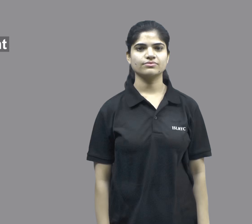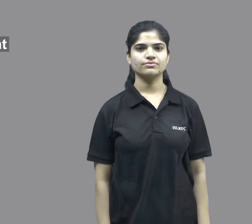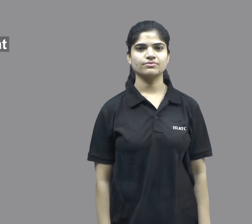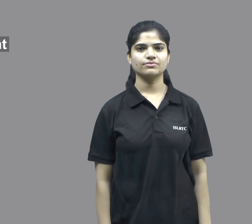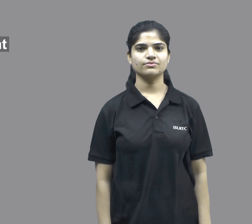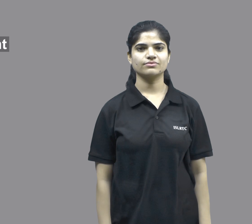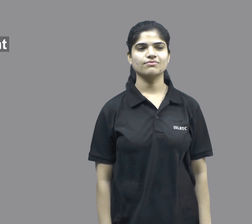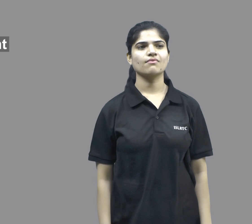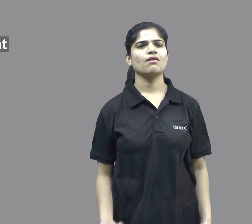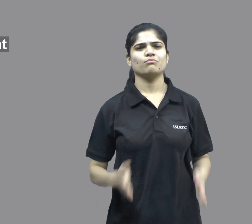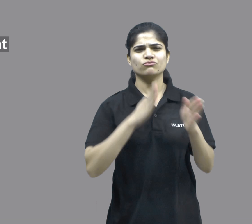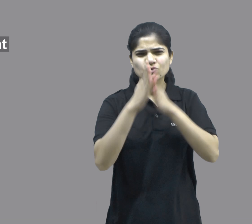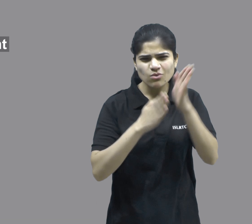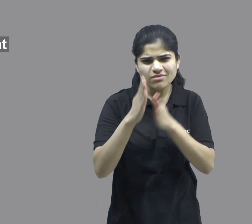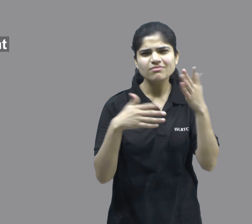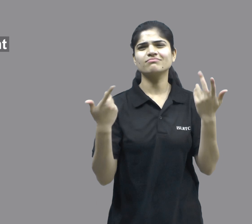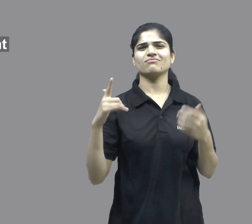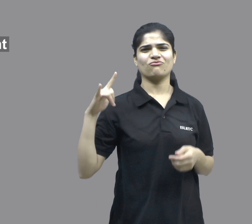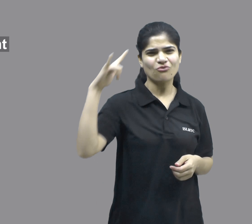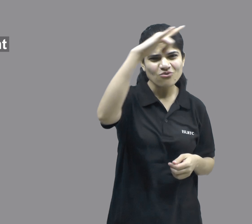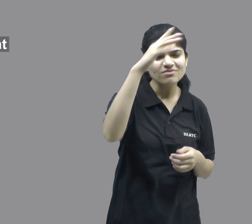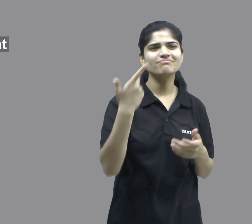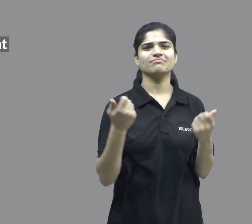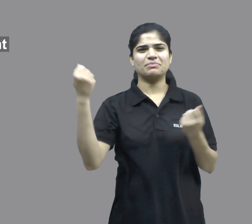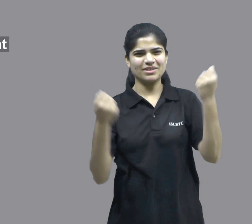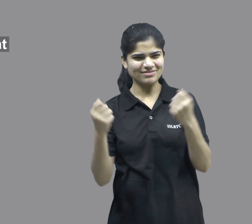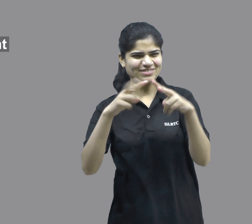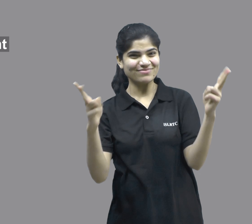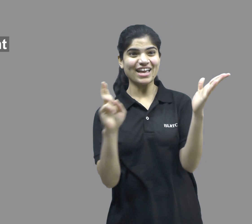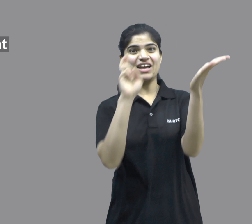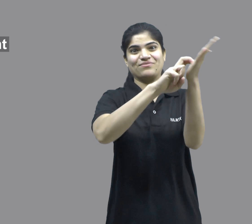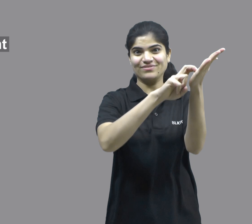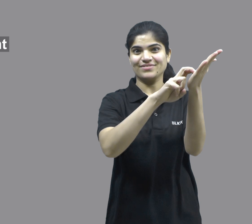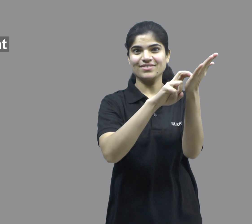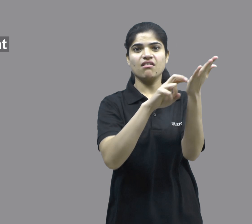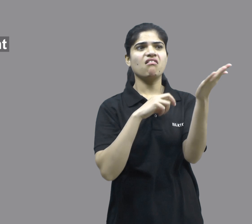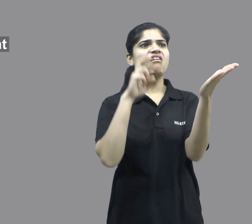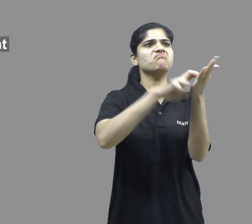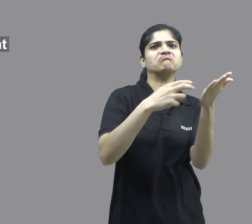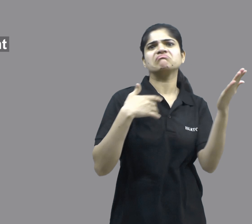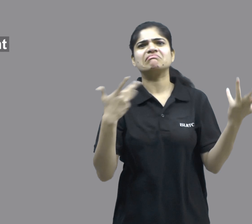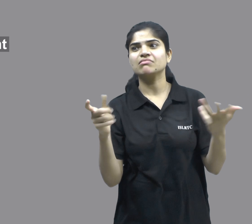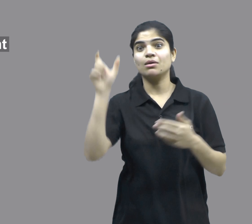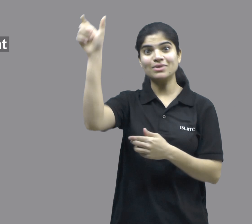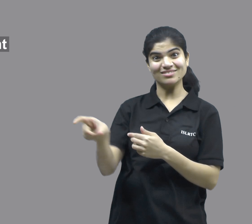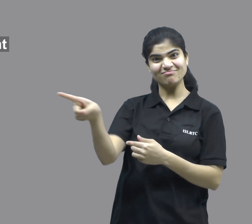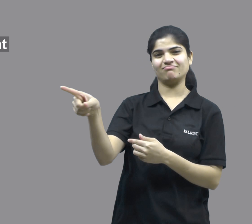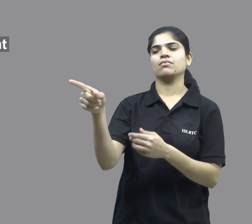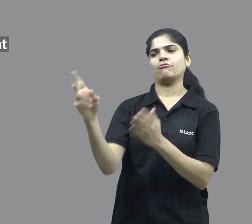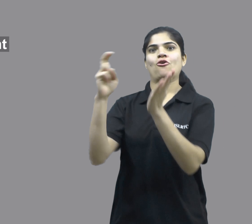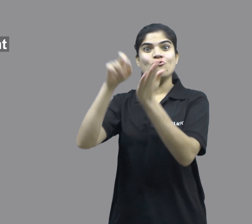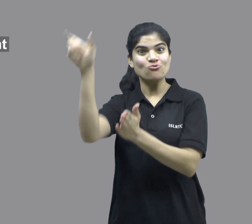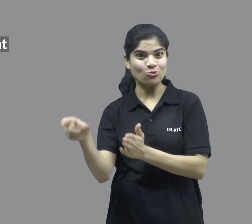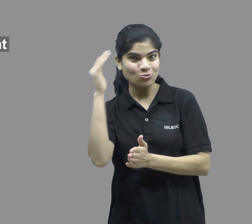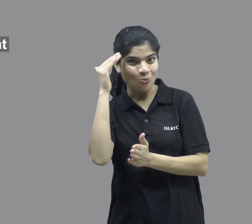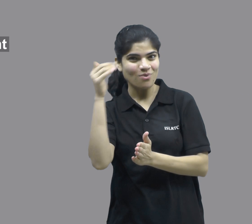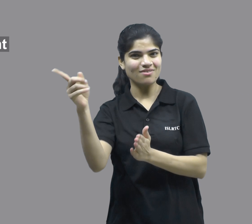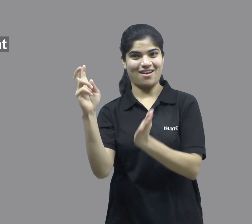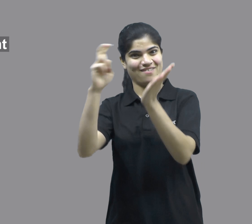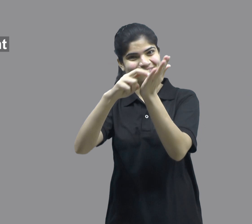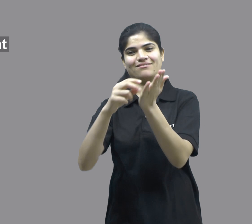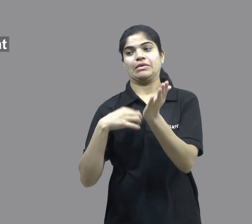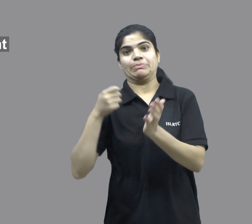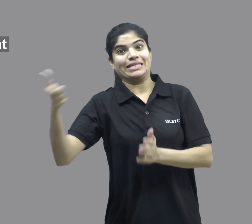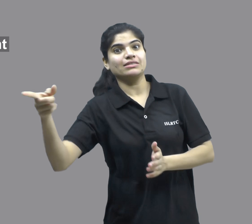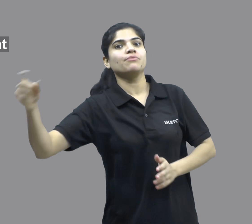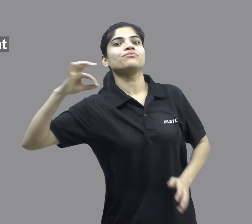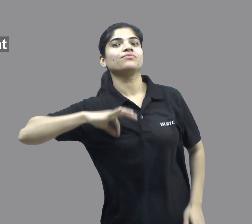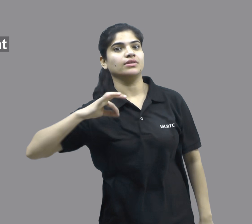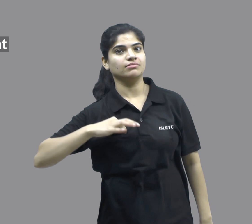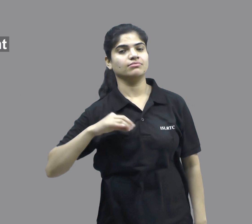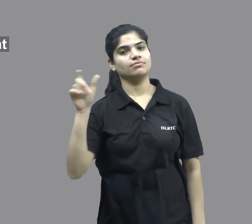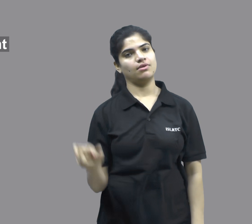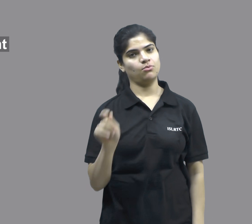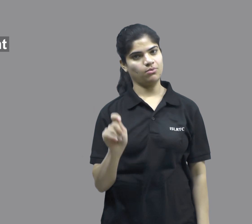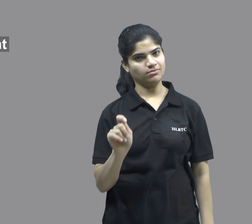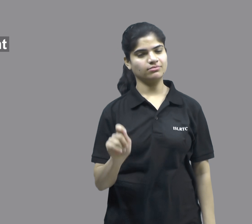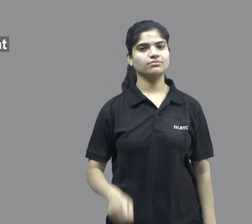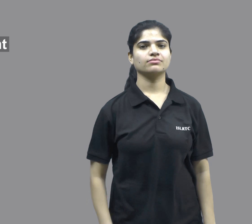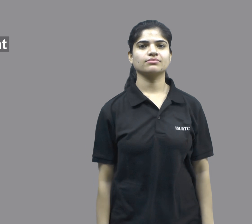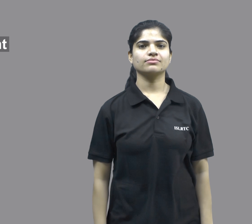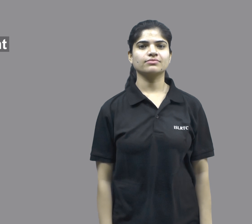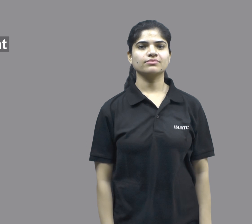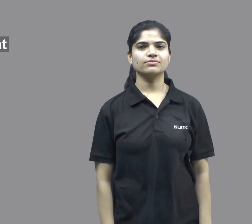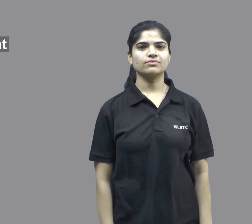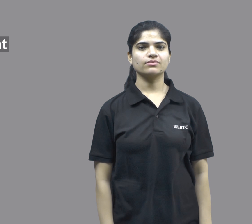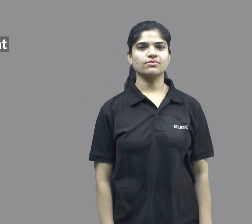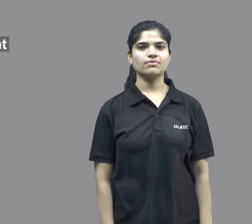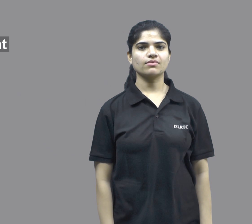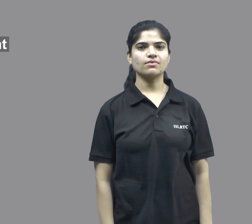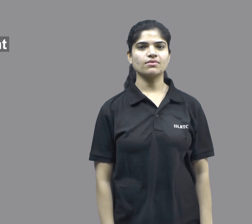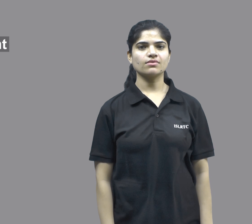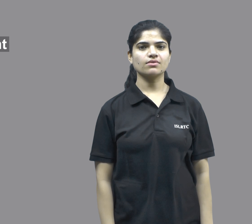Travel Agent